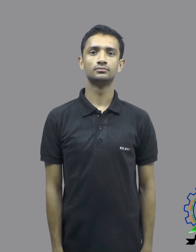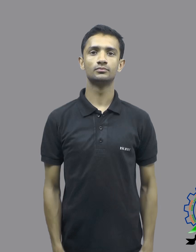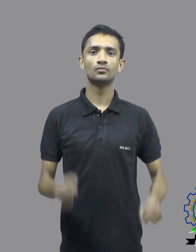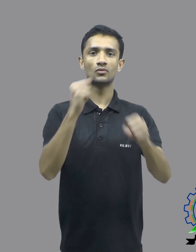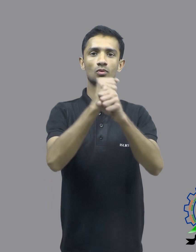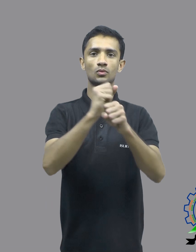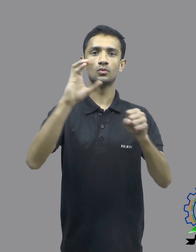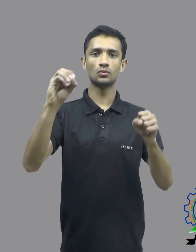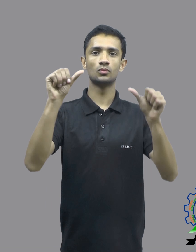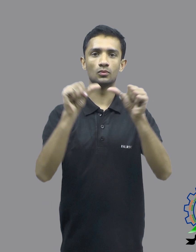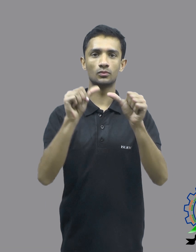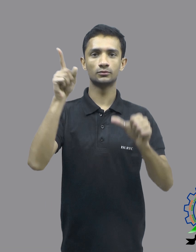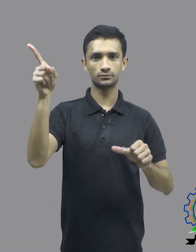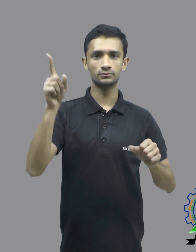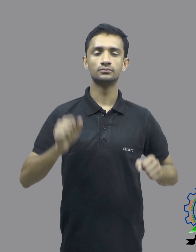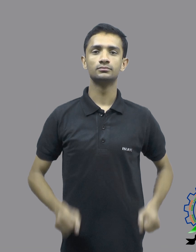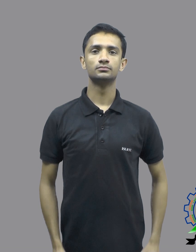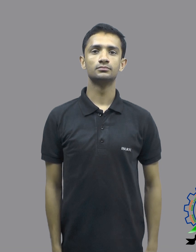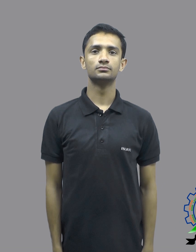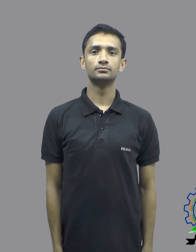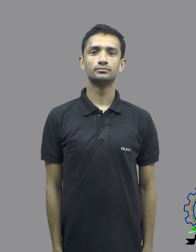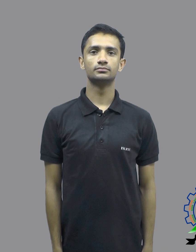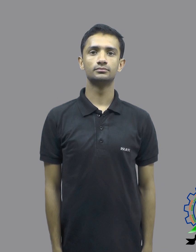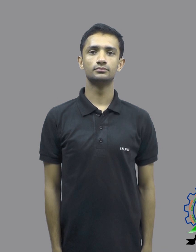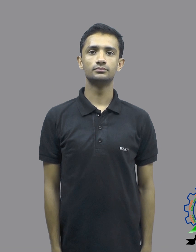Goa